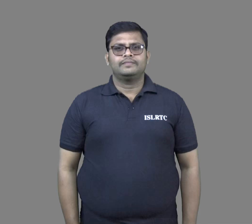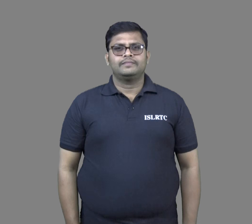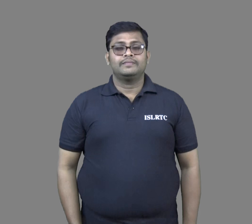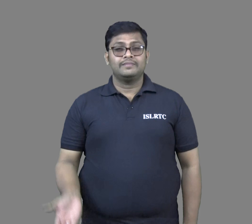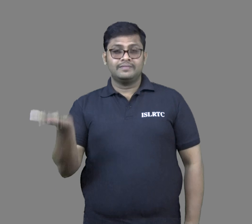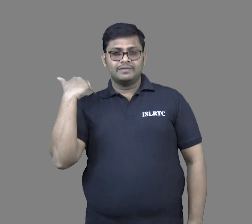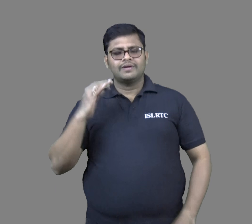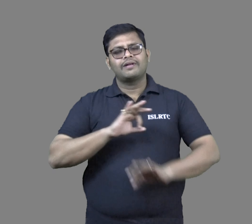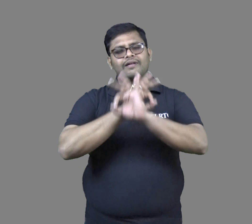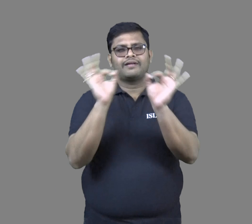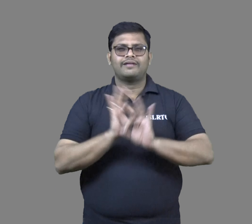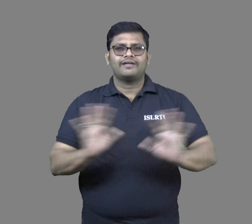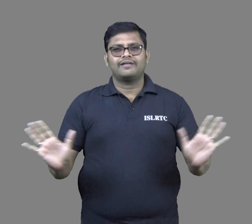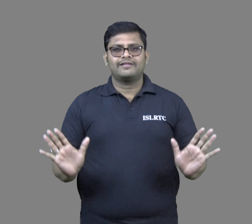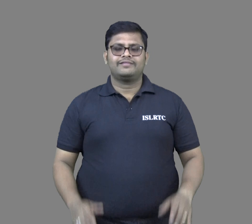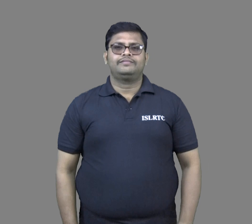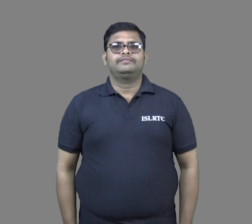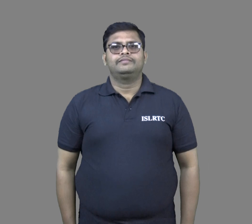Backup